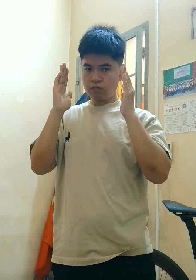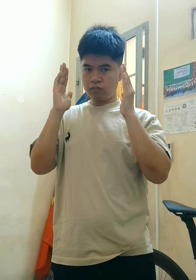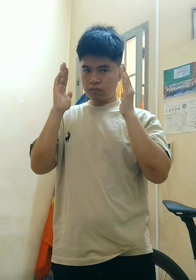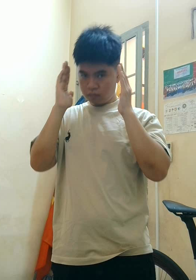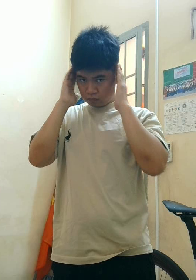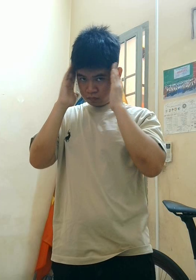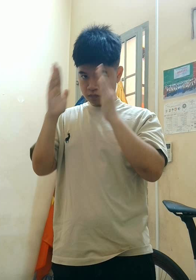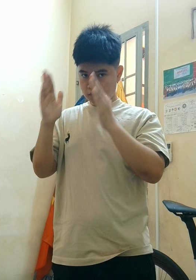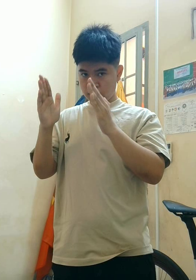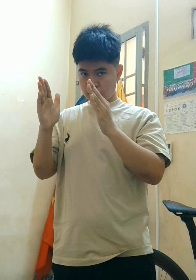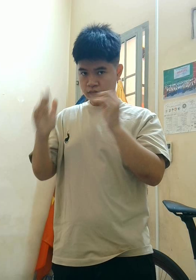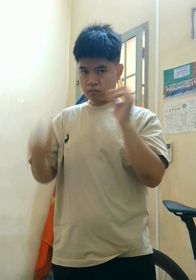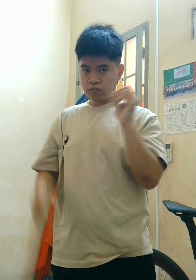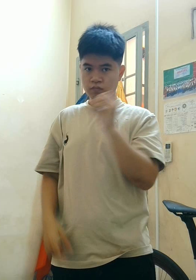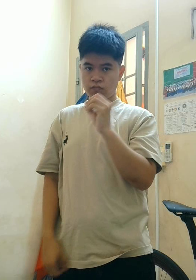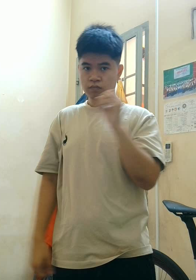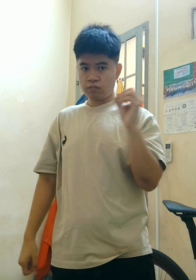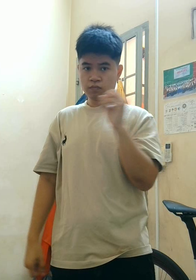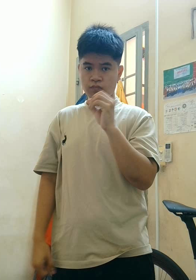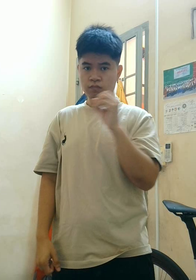khong quan tam